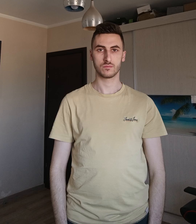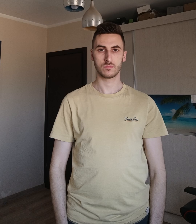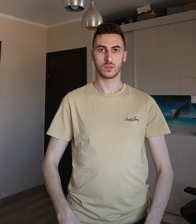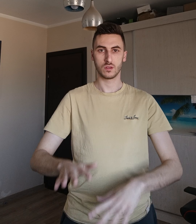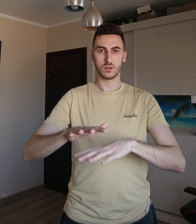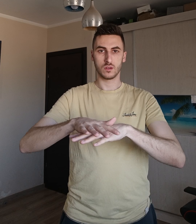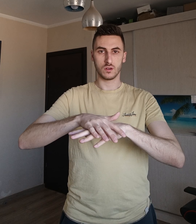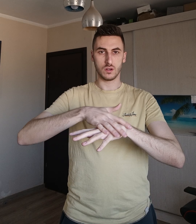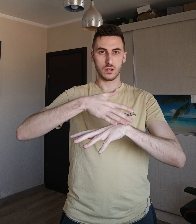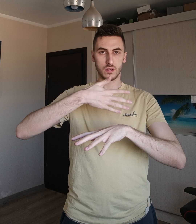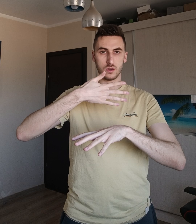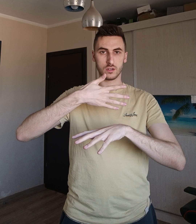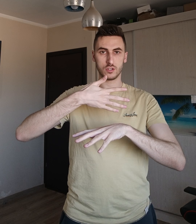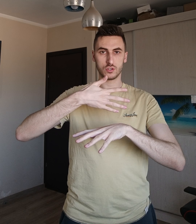להרגיש